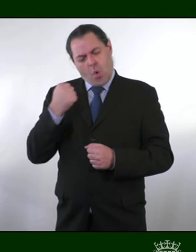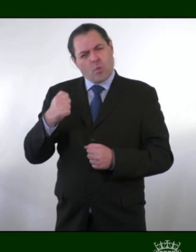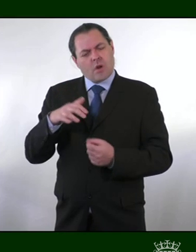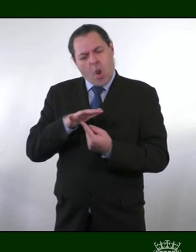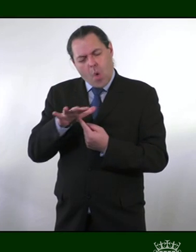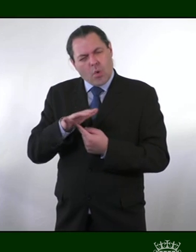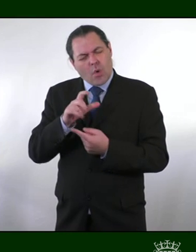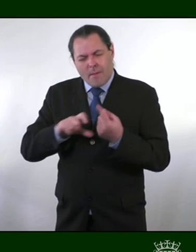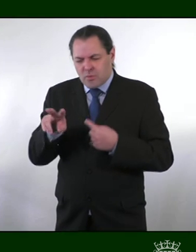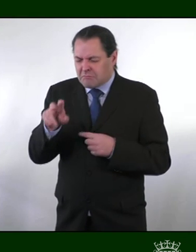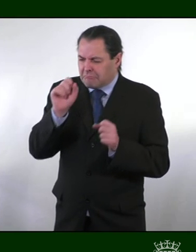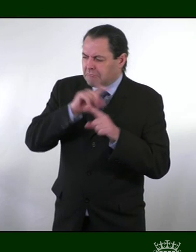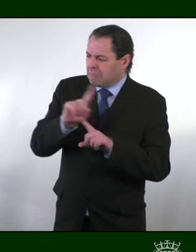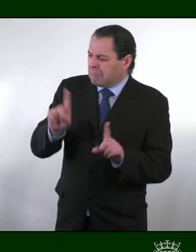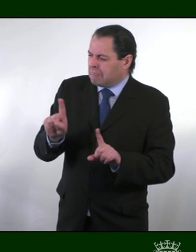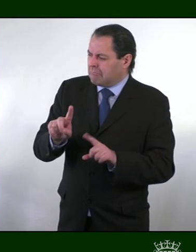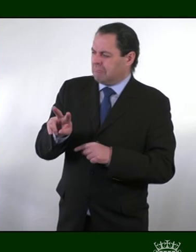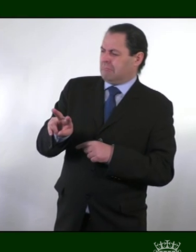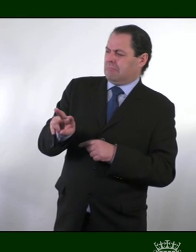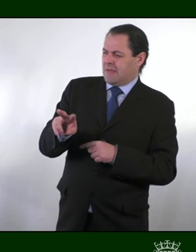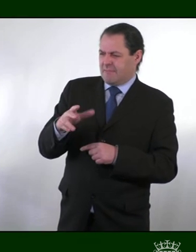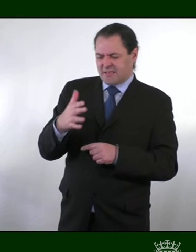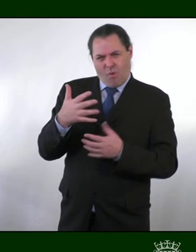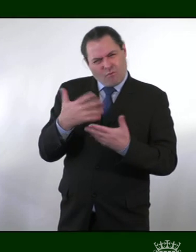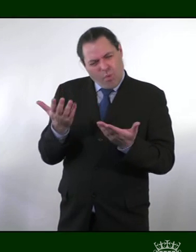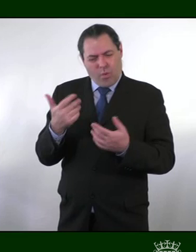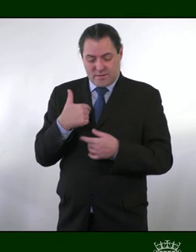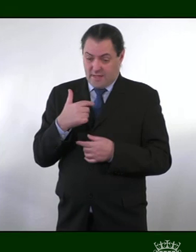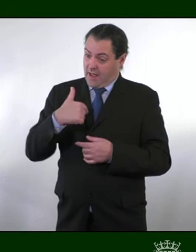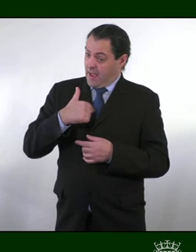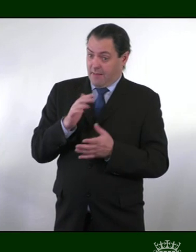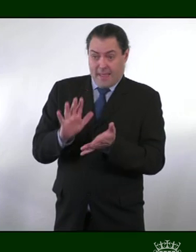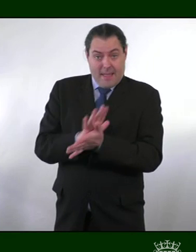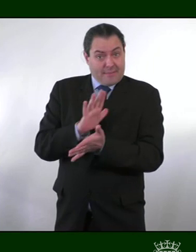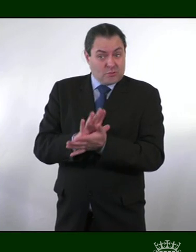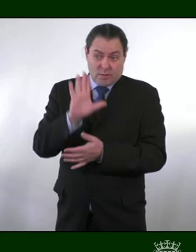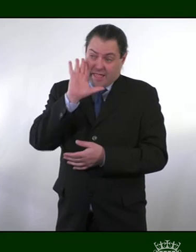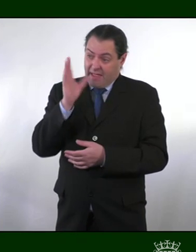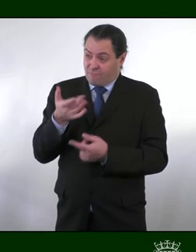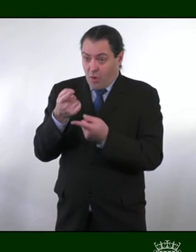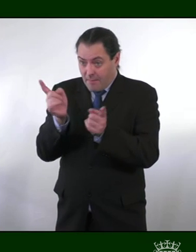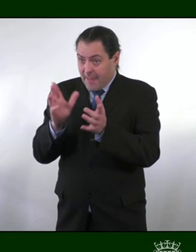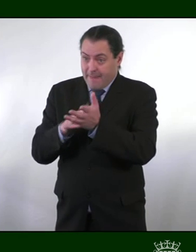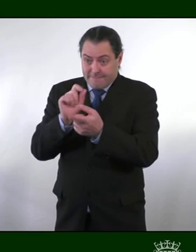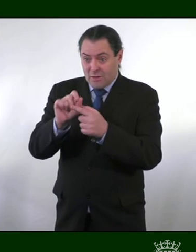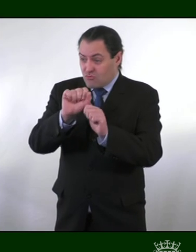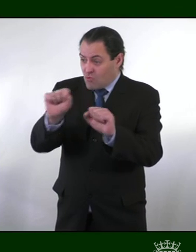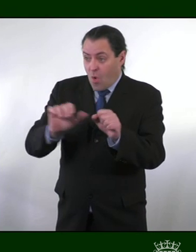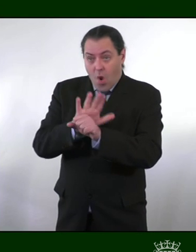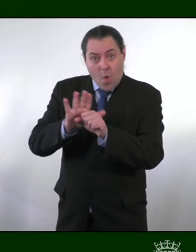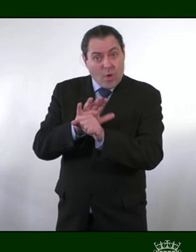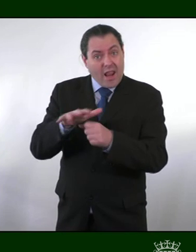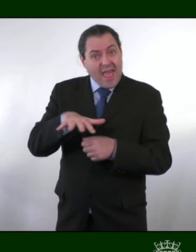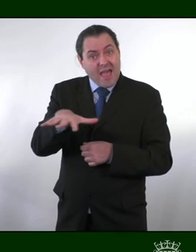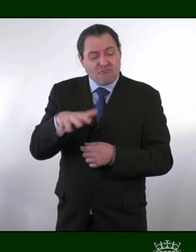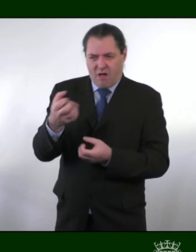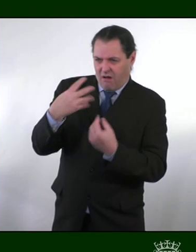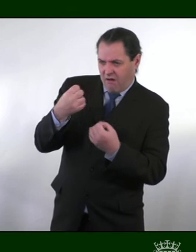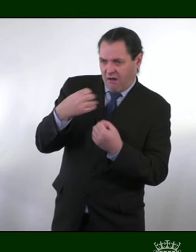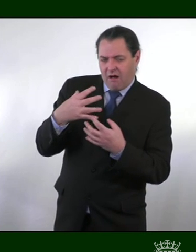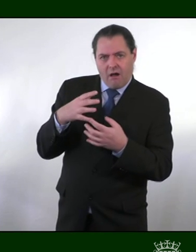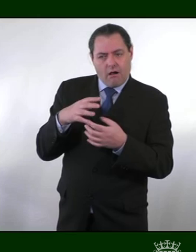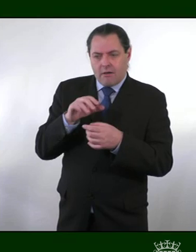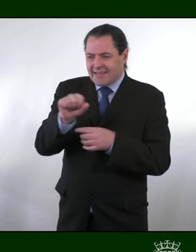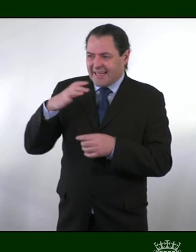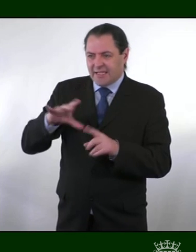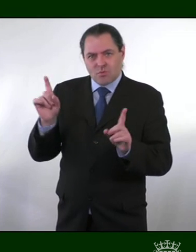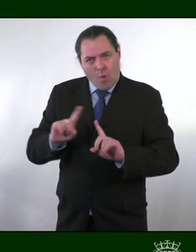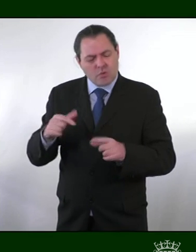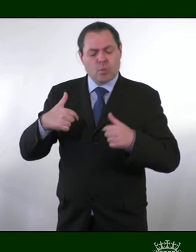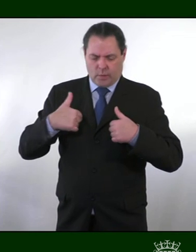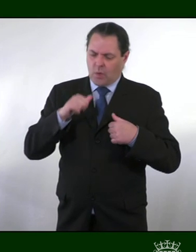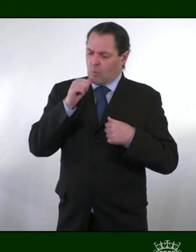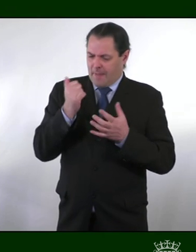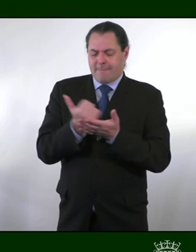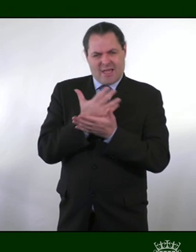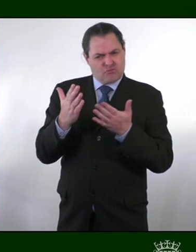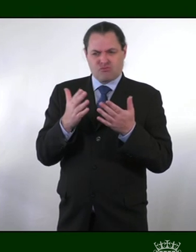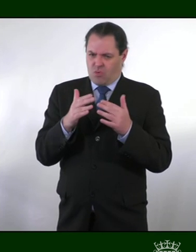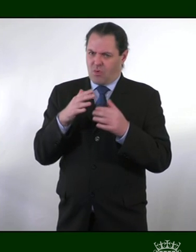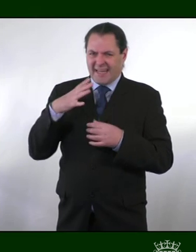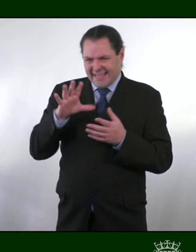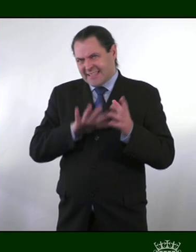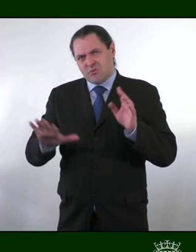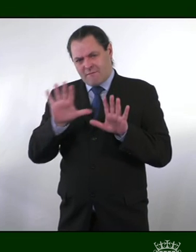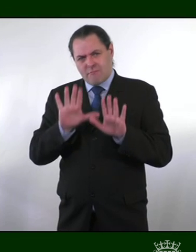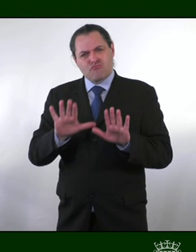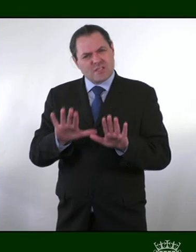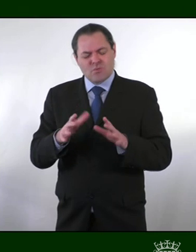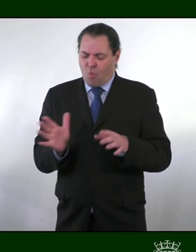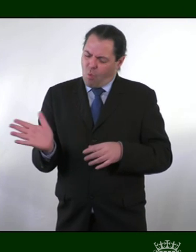I say to colleagues on the Opposition Benches that I am more than happy to hear from them and their local areas about the needs that they want met, because this Government will meet the needs of local communities up and down the country.